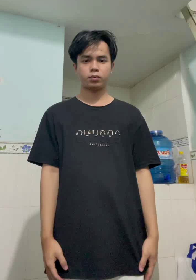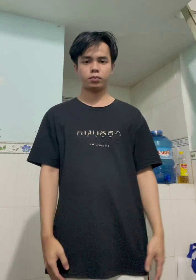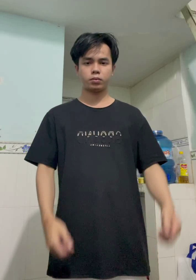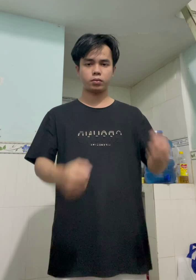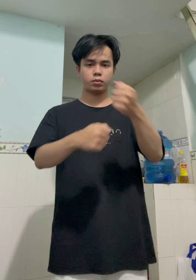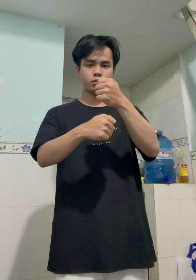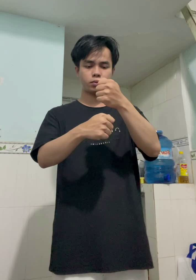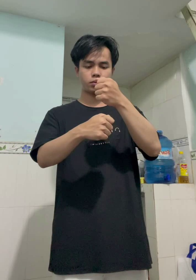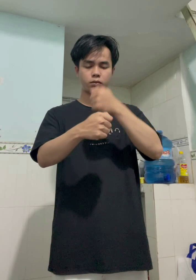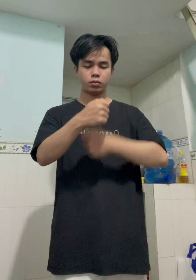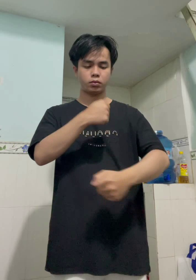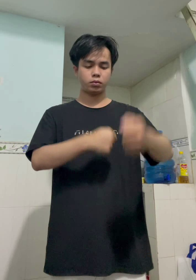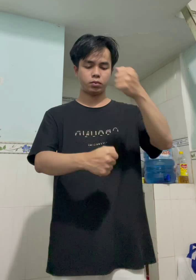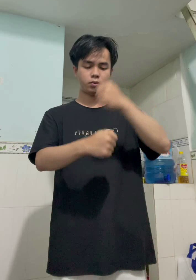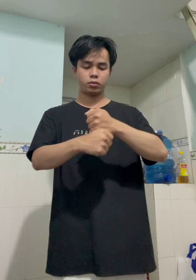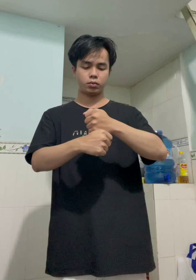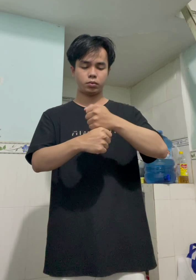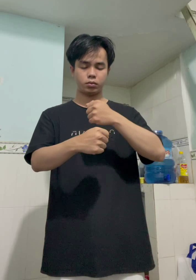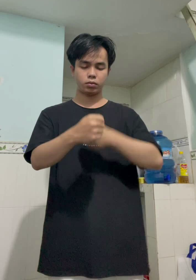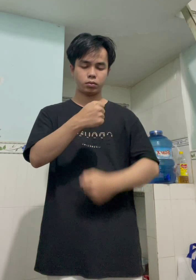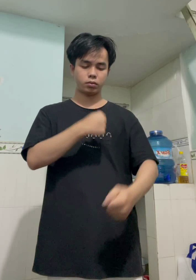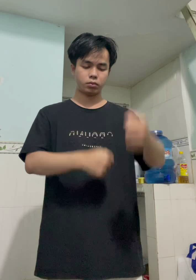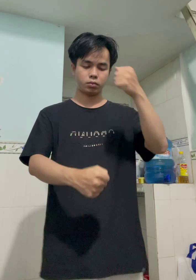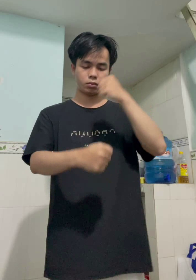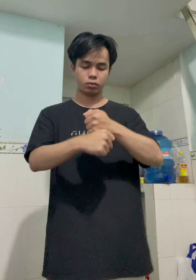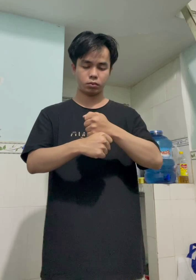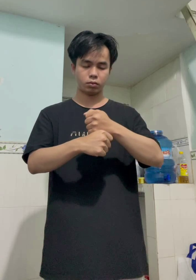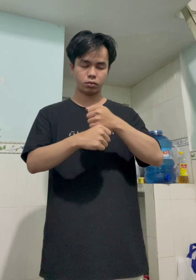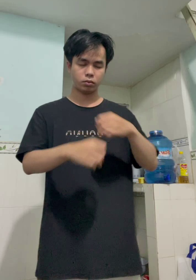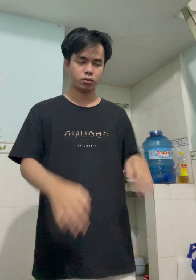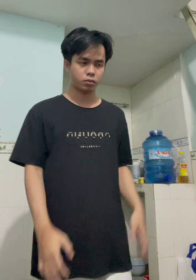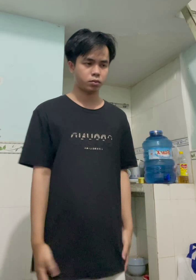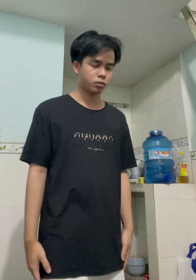quanh nam